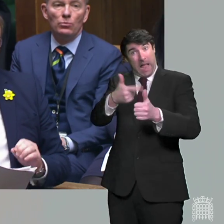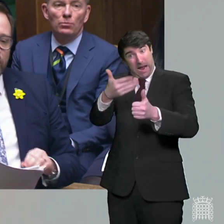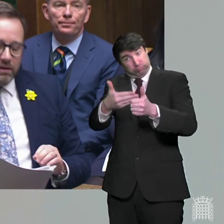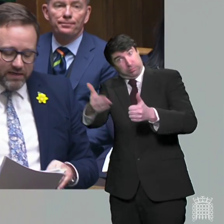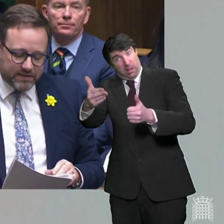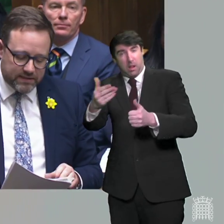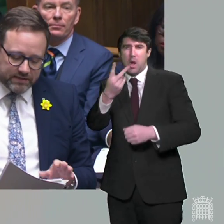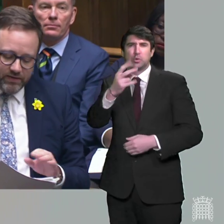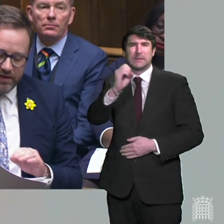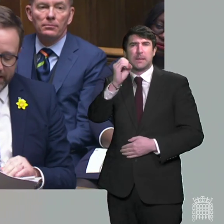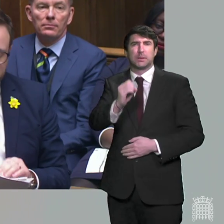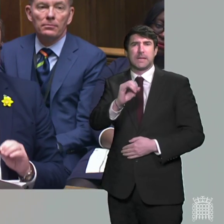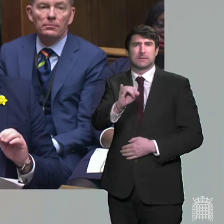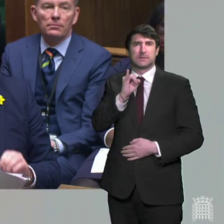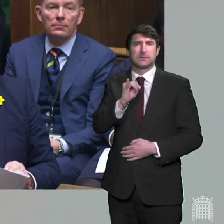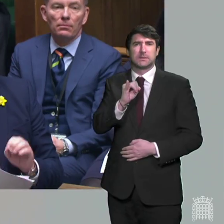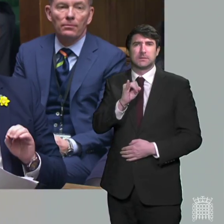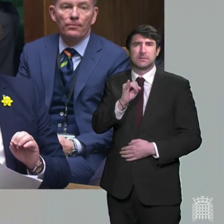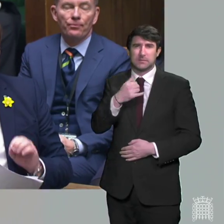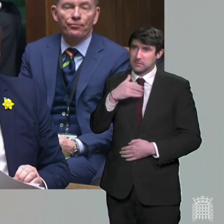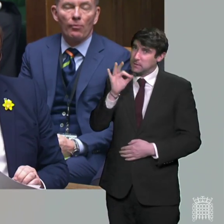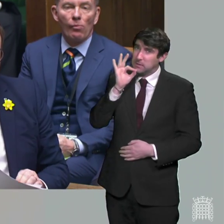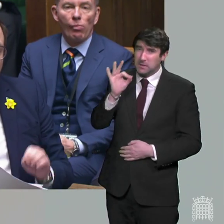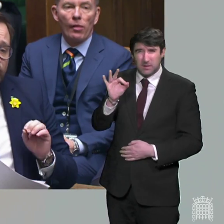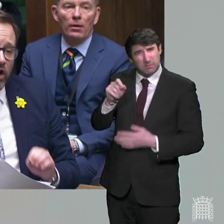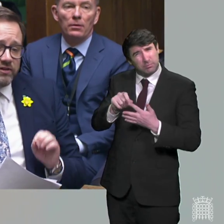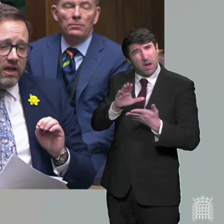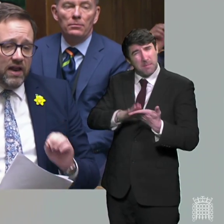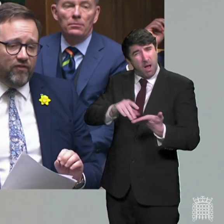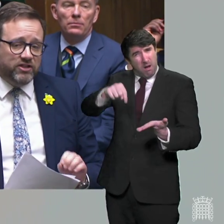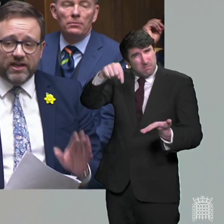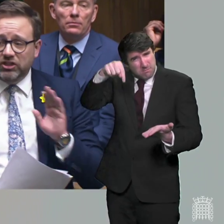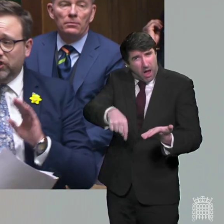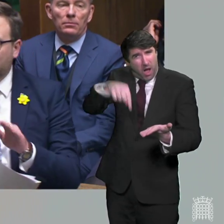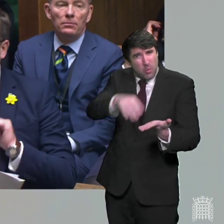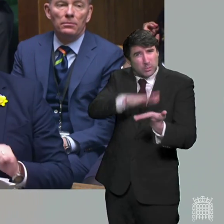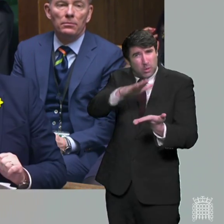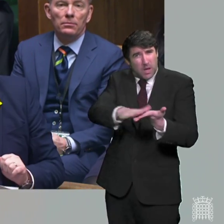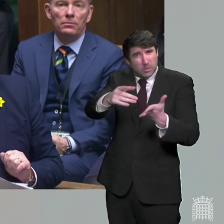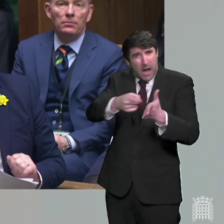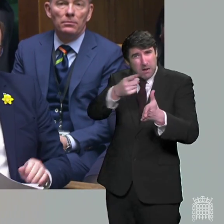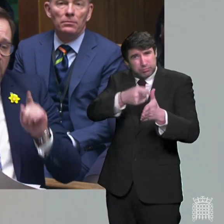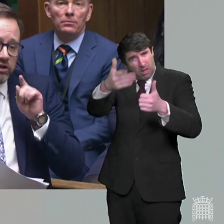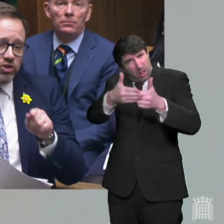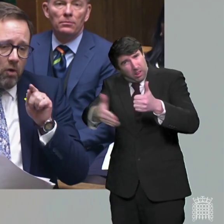Why can the Prime Minister not see the need to take action on energy bills now, avoid the cliff edge— Conservative Members can shout all they like.